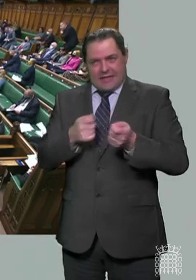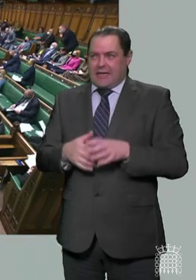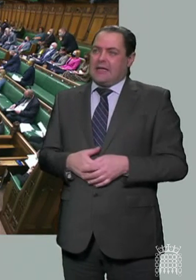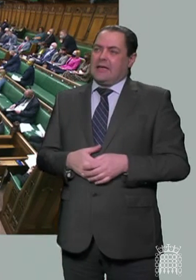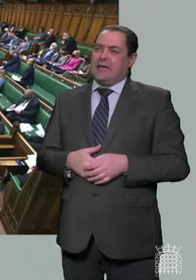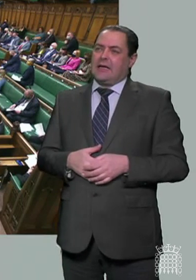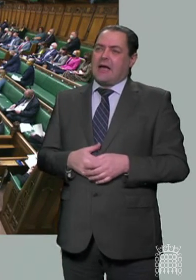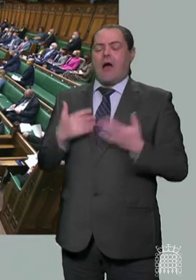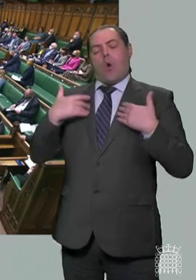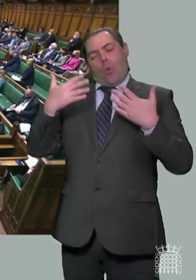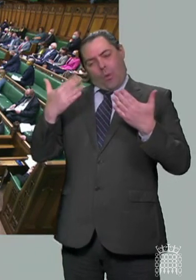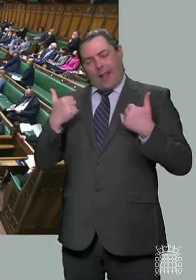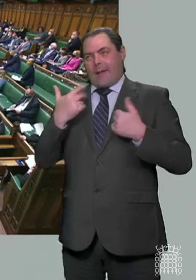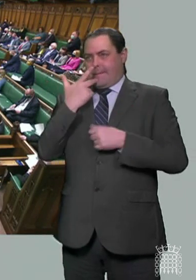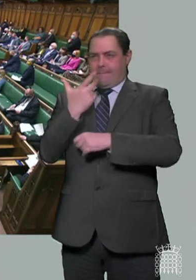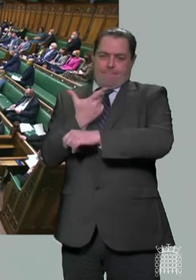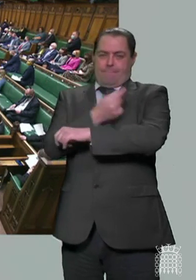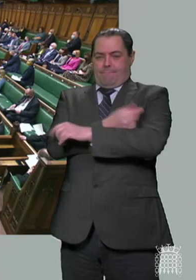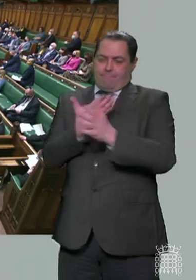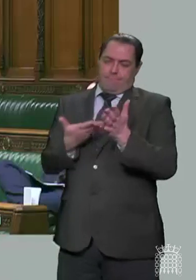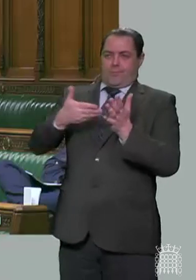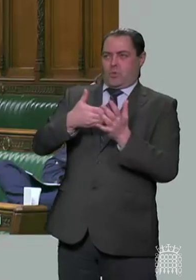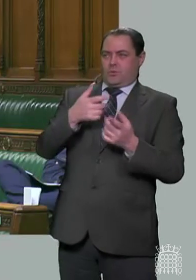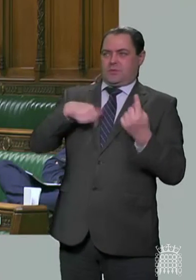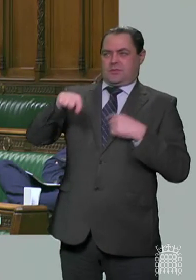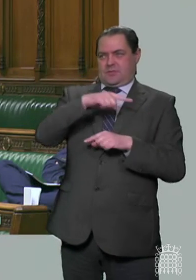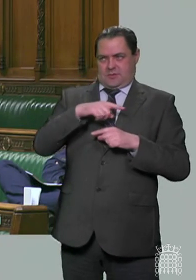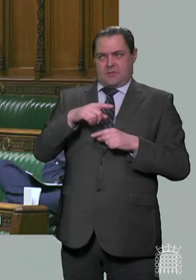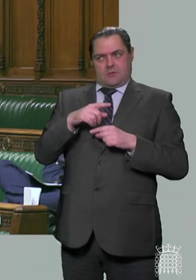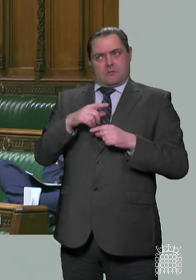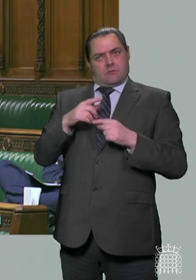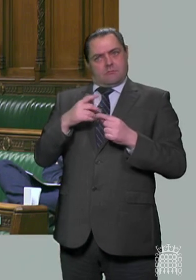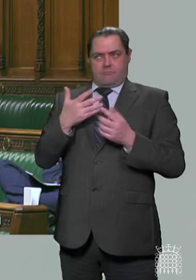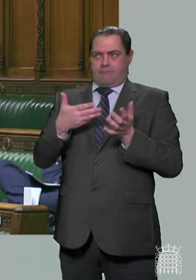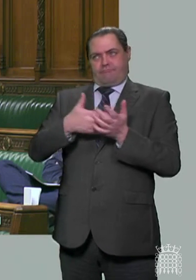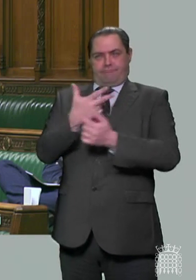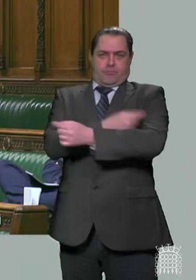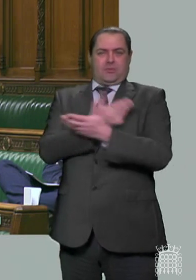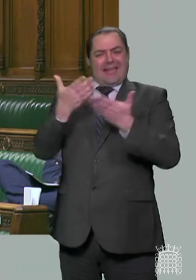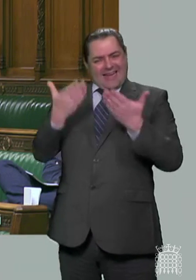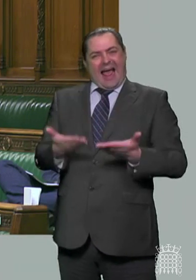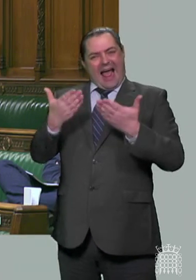I warmly welcome the boost that the Prime Minister gave to the “Get Boosted Now” programme.